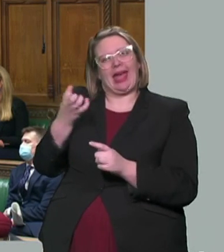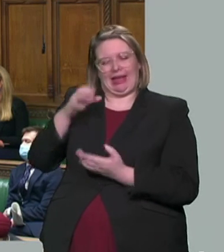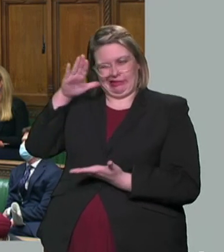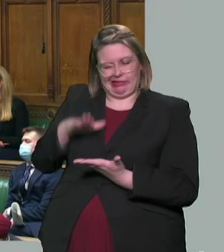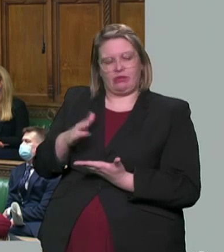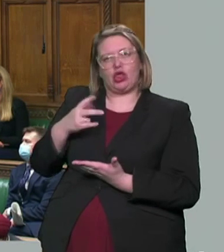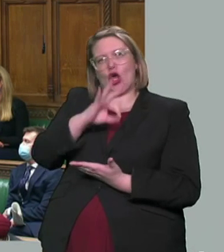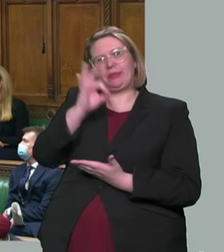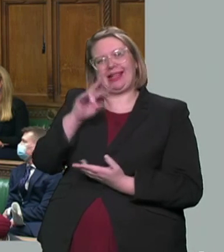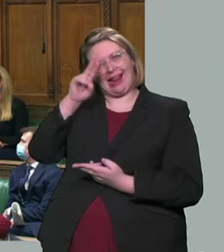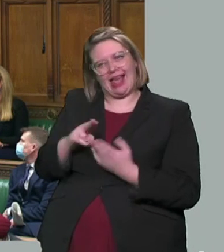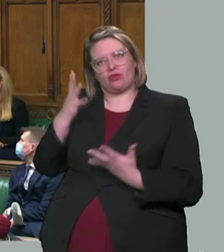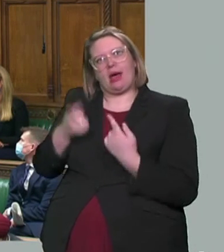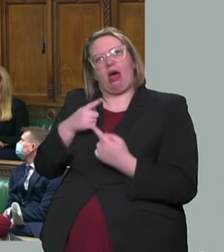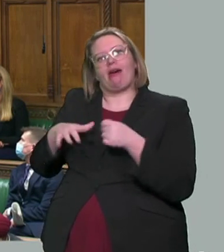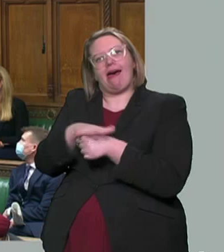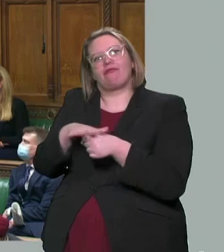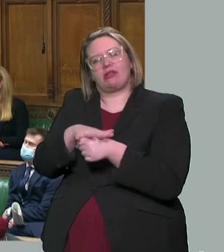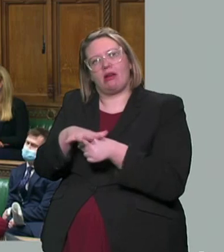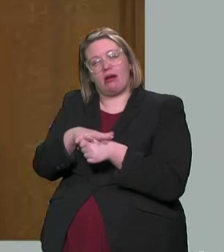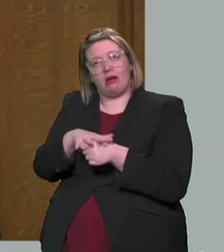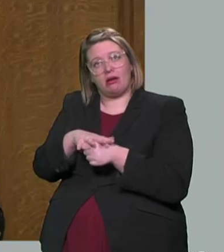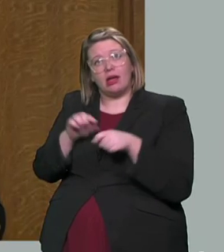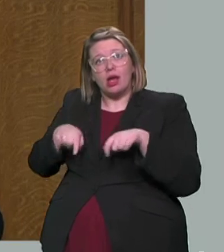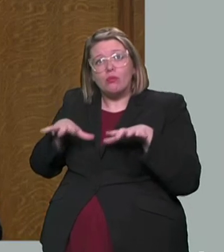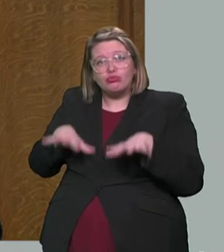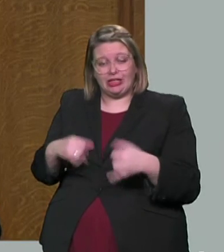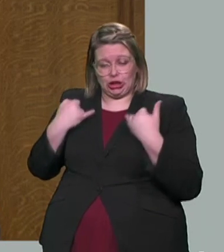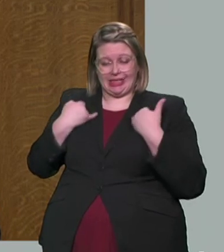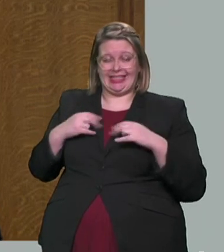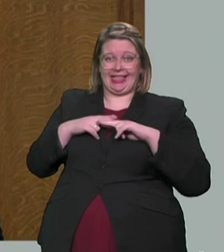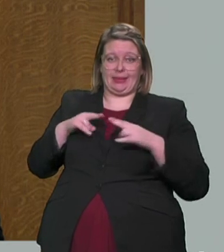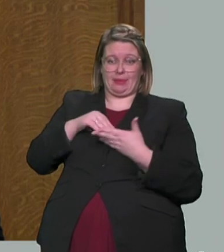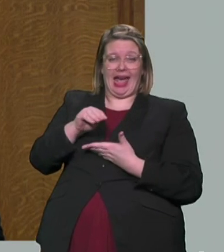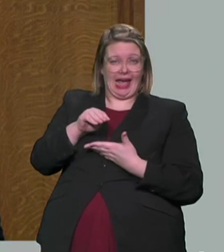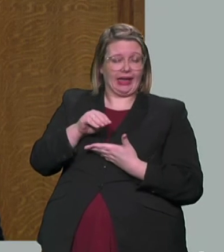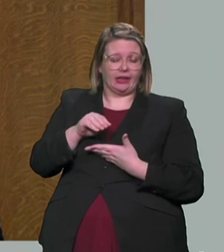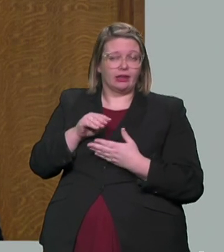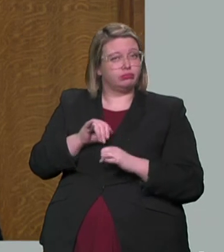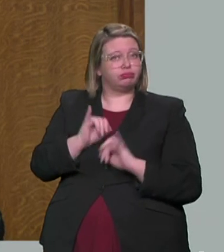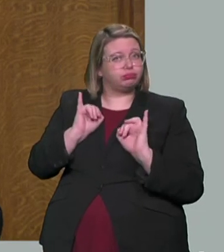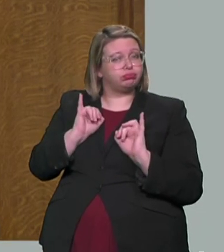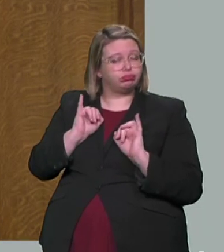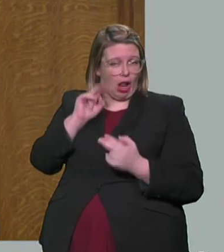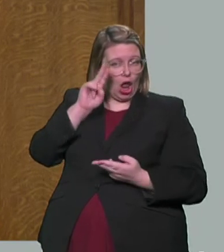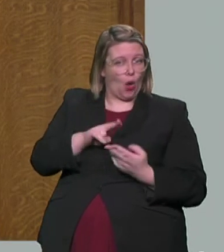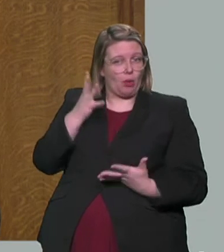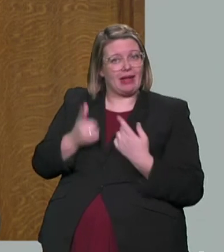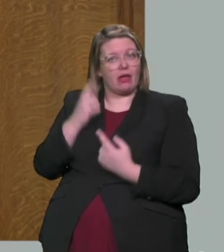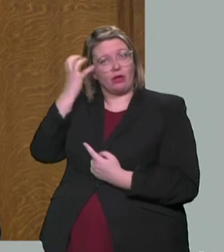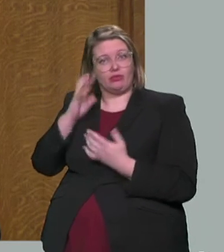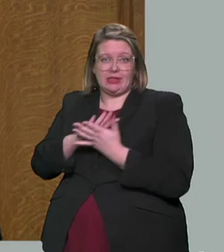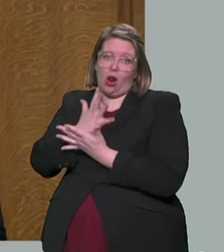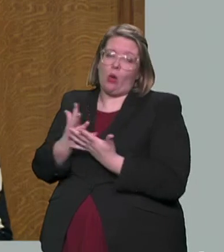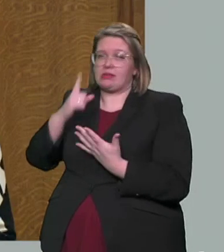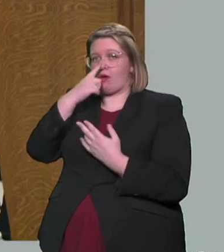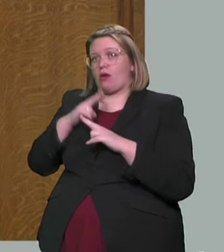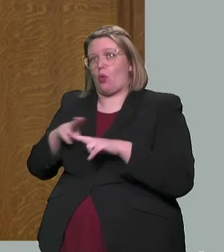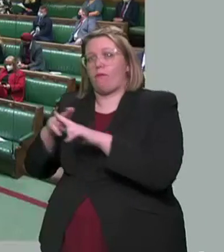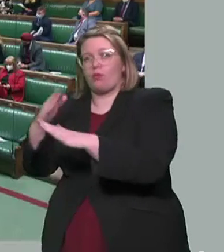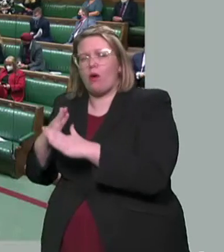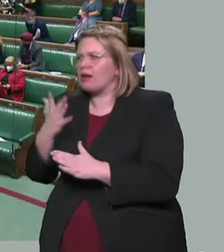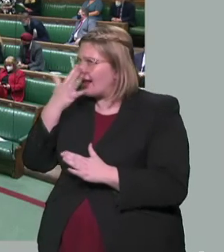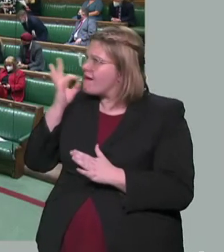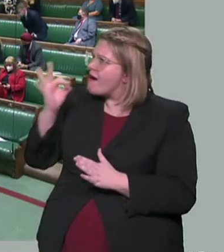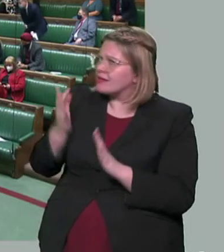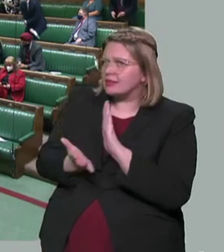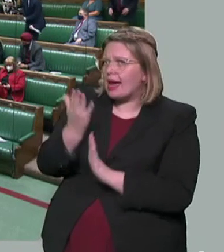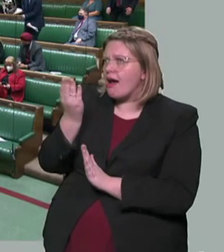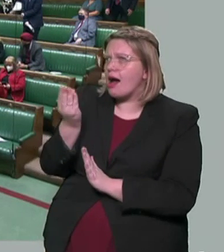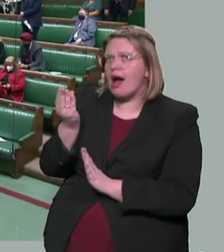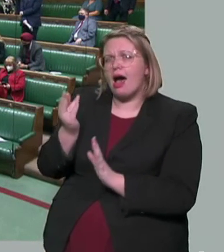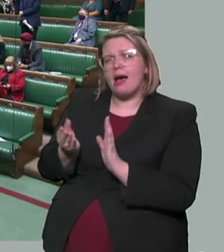Does the Prime Minister accept that the shockingly low levels of sick pay in this country will impact the number of people able to isolate, and can I ask him again to commit to increasing those levels?